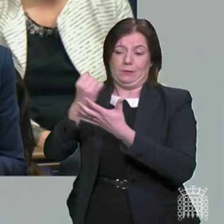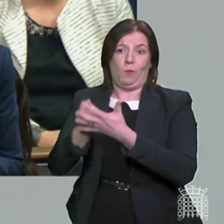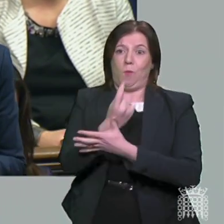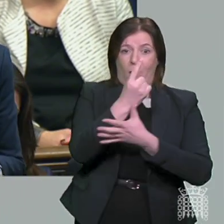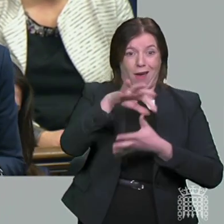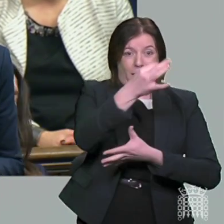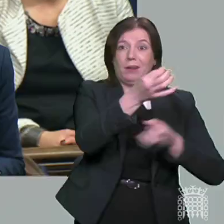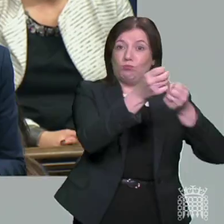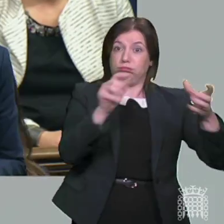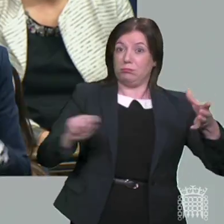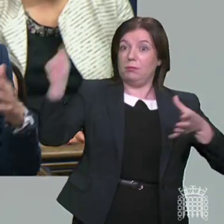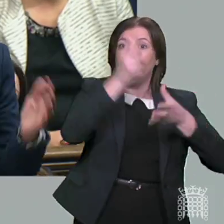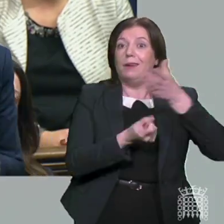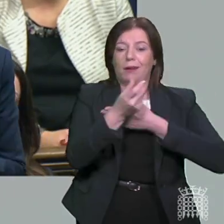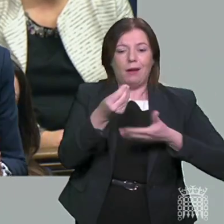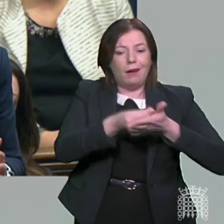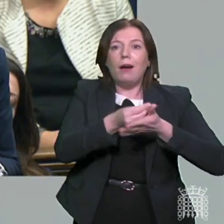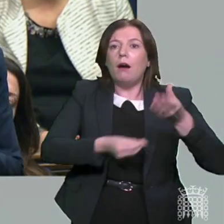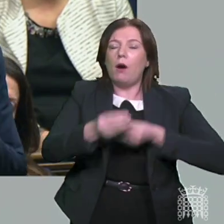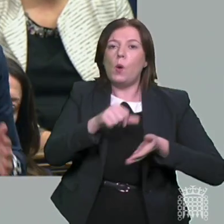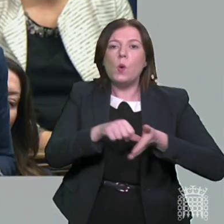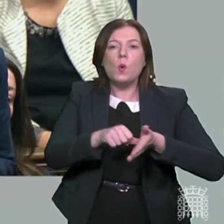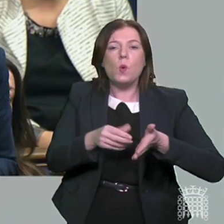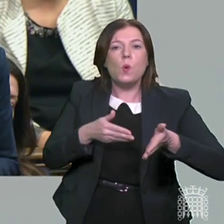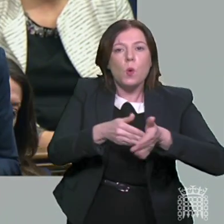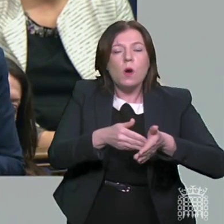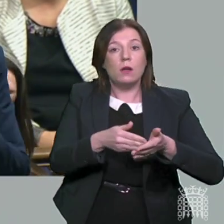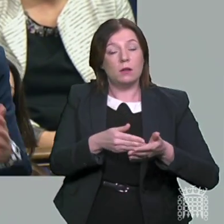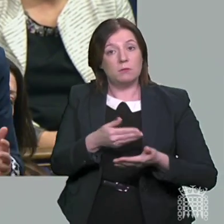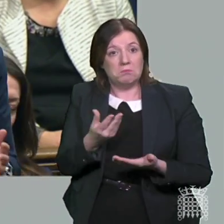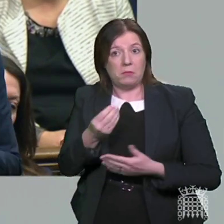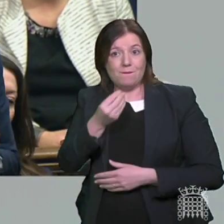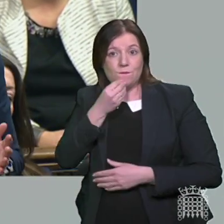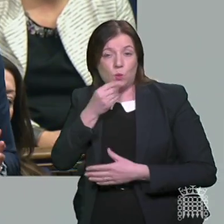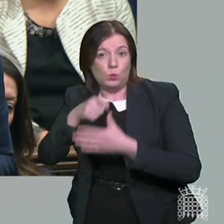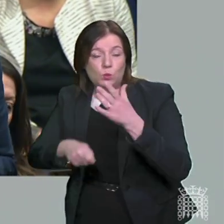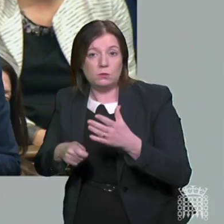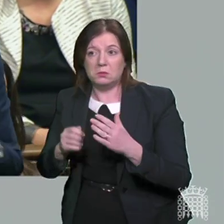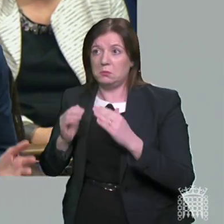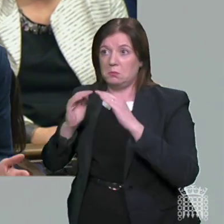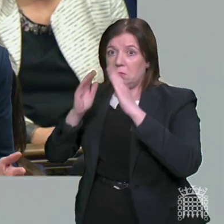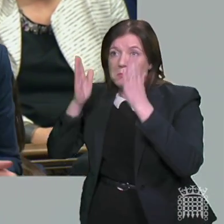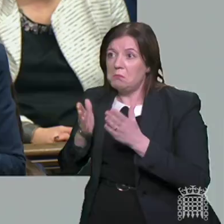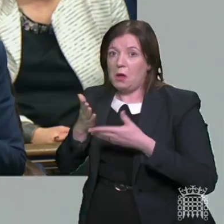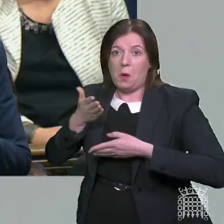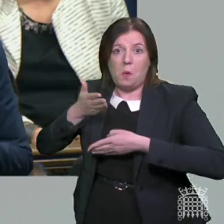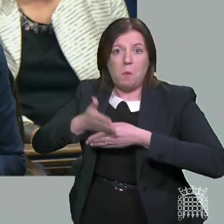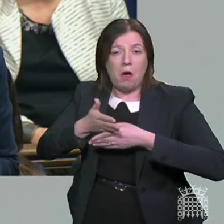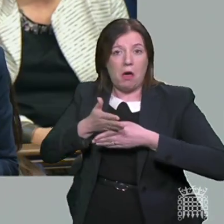This is not just about money, but about restricting access to other resources such as food, housing or work.